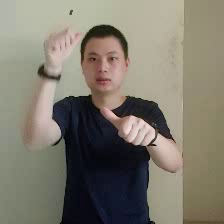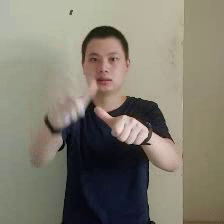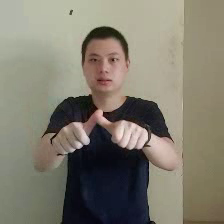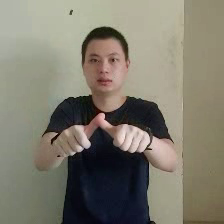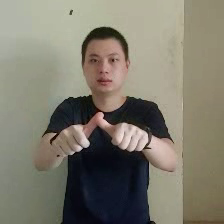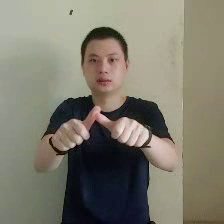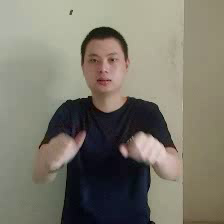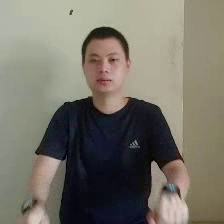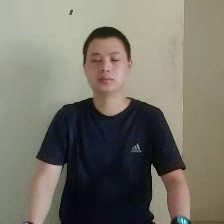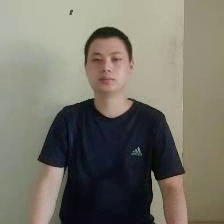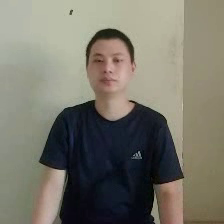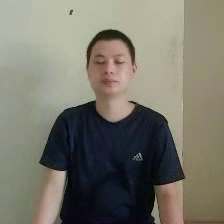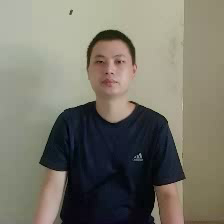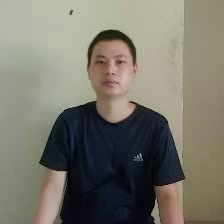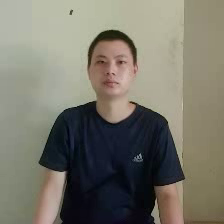Nhớ